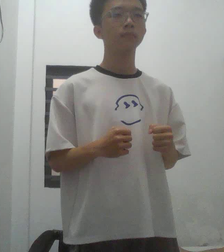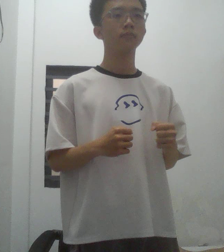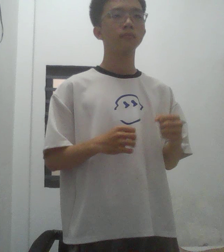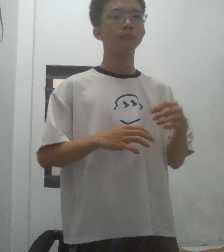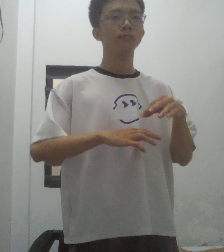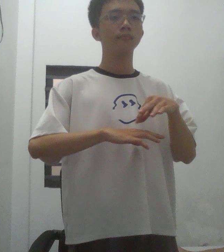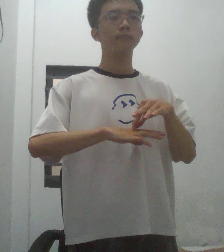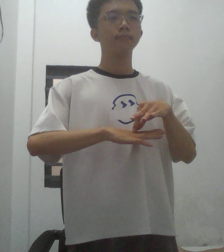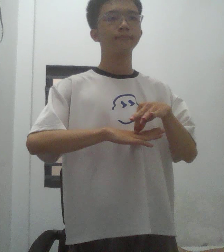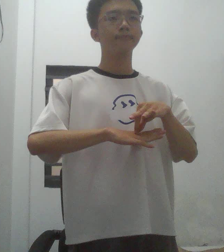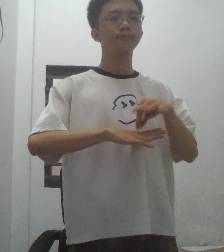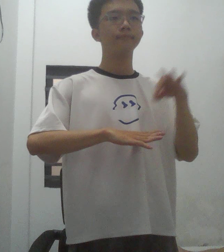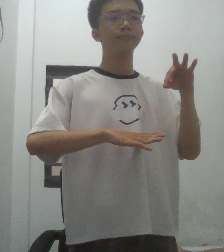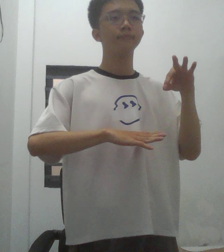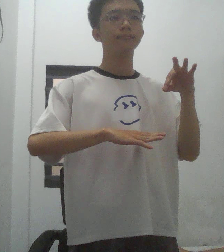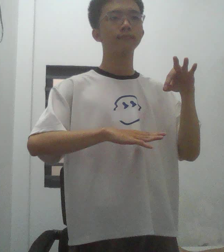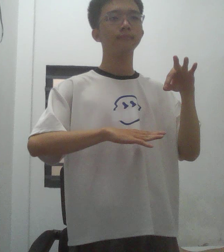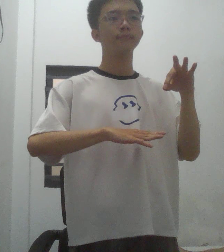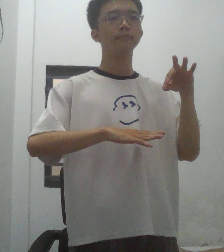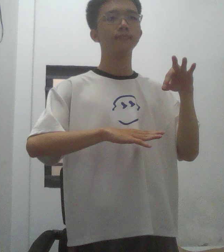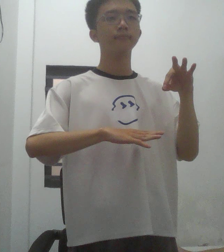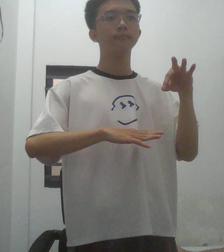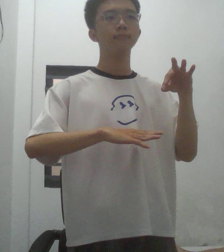tuan